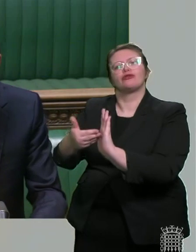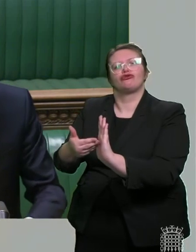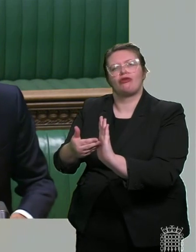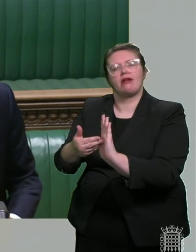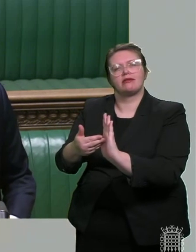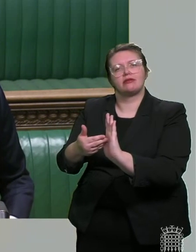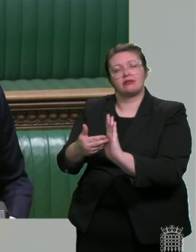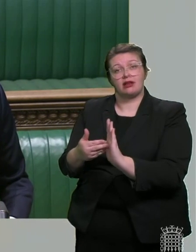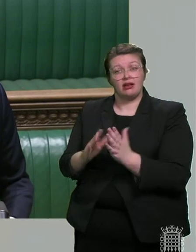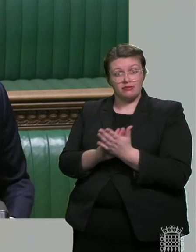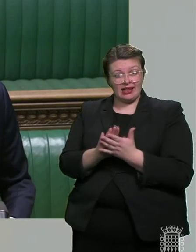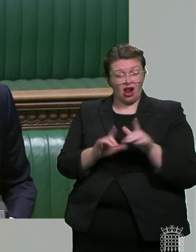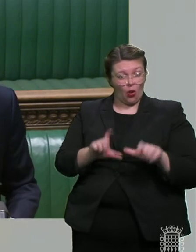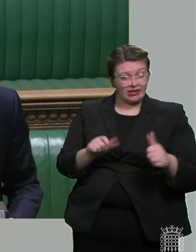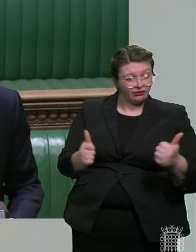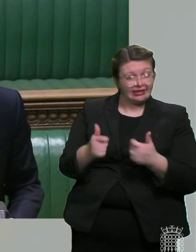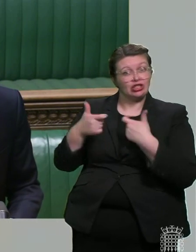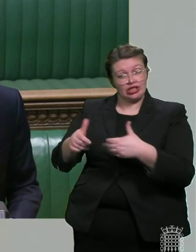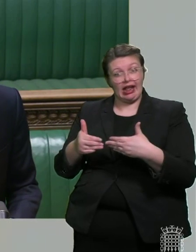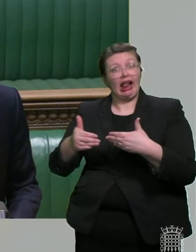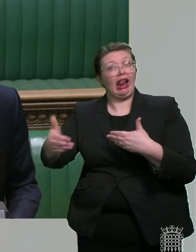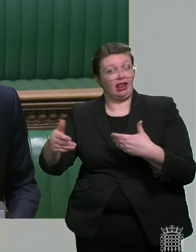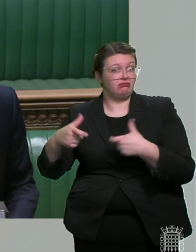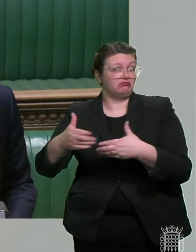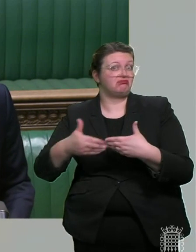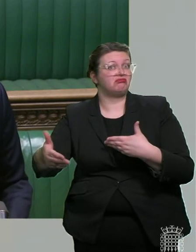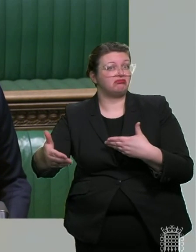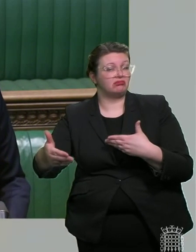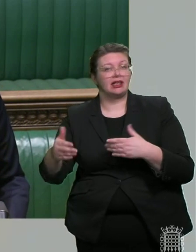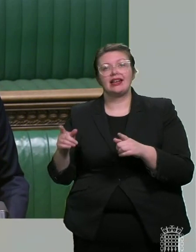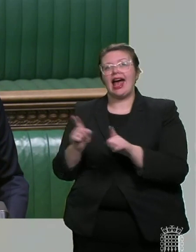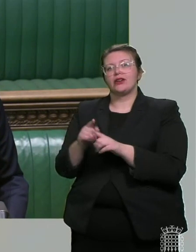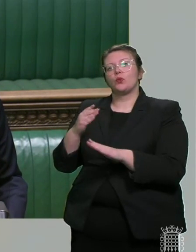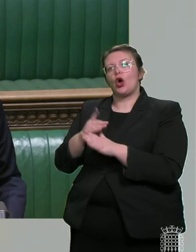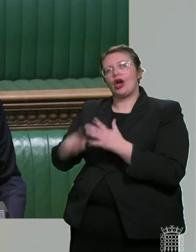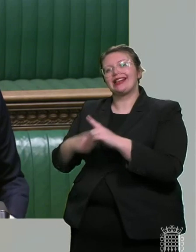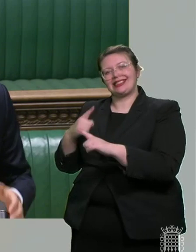We will provide working tax credit claimants with equivalent support for the next six months.